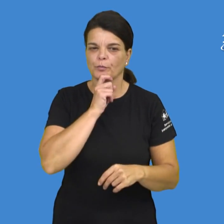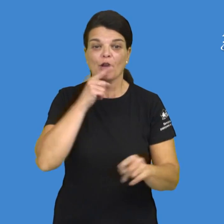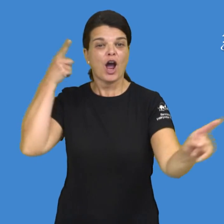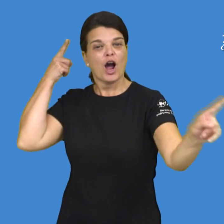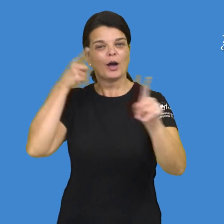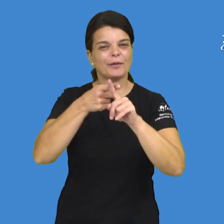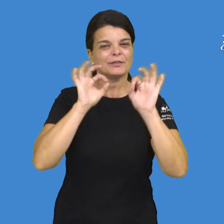objetivo